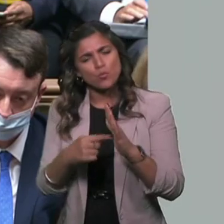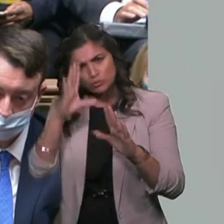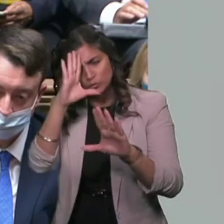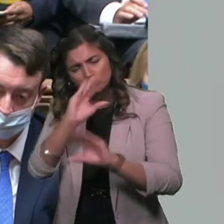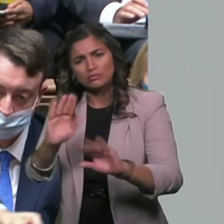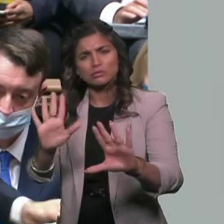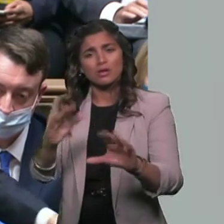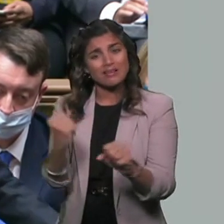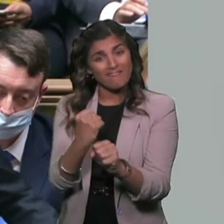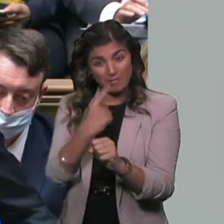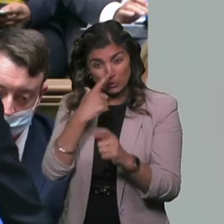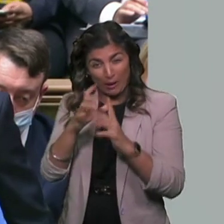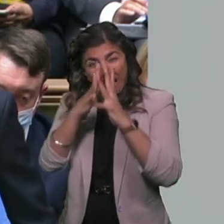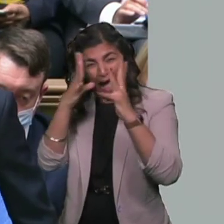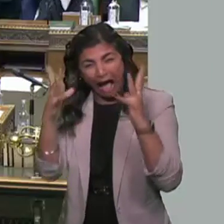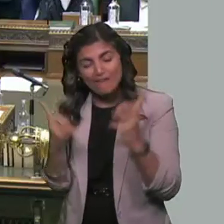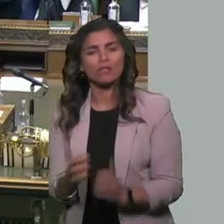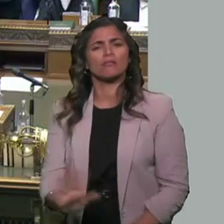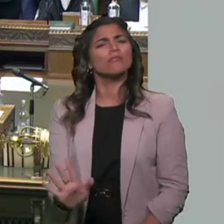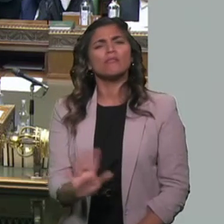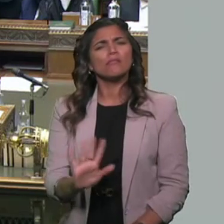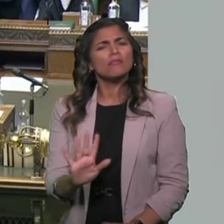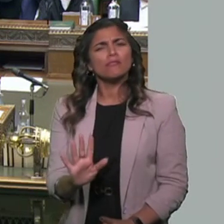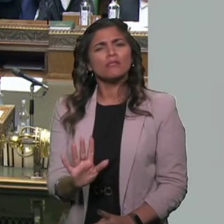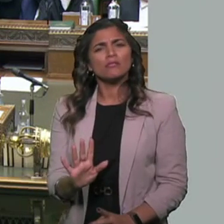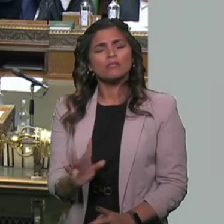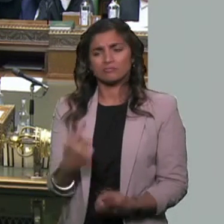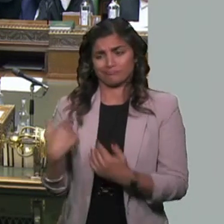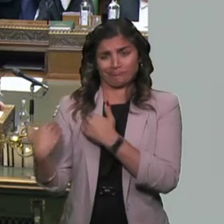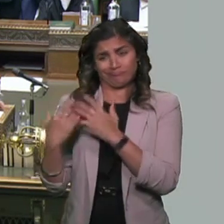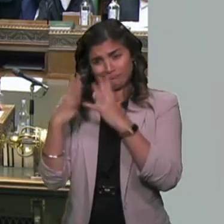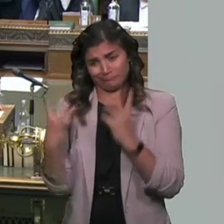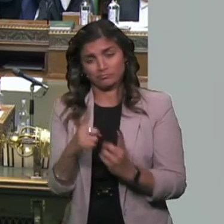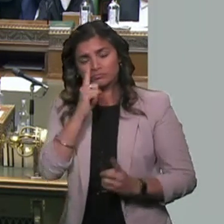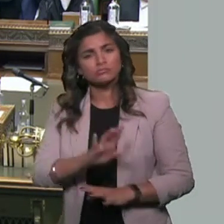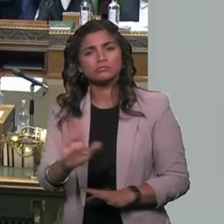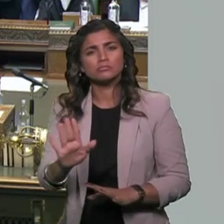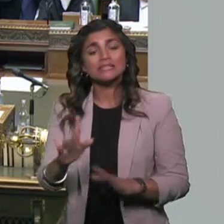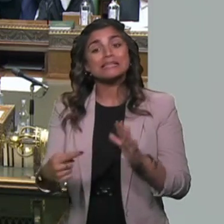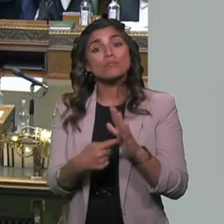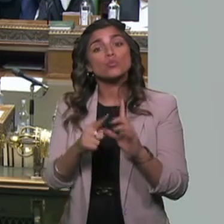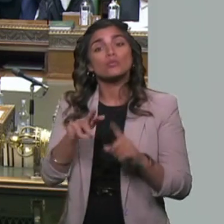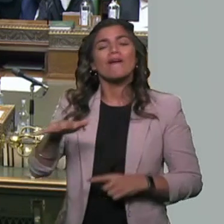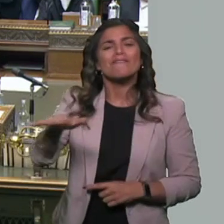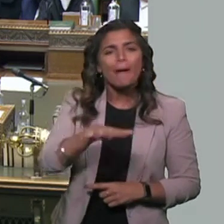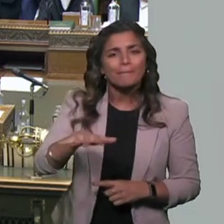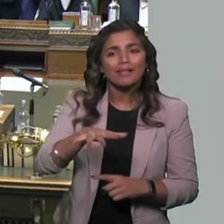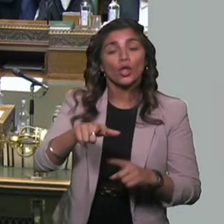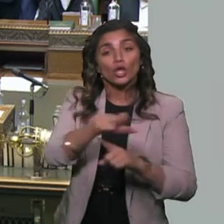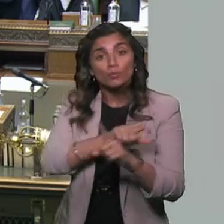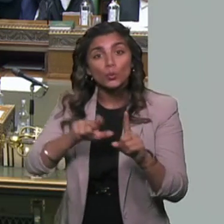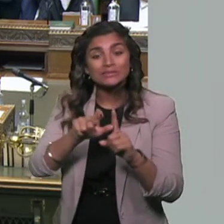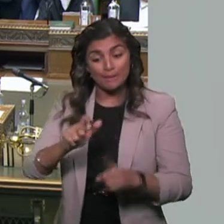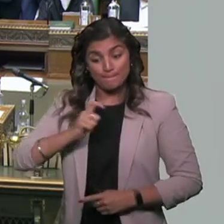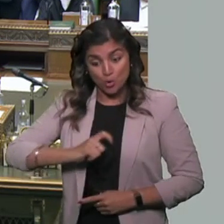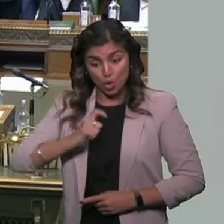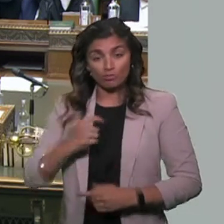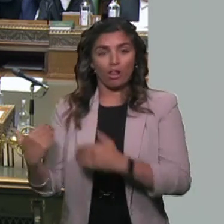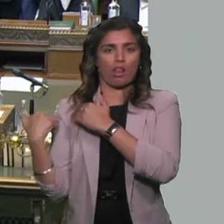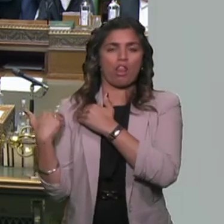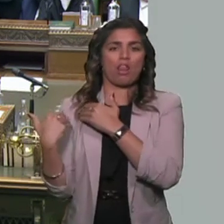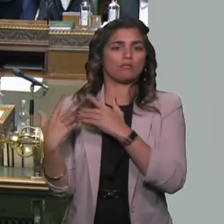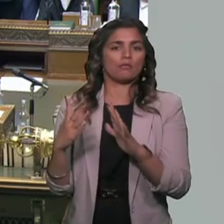And it is what we believe. There is a reason we talk about the importance of family, community and personal responsibility.